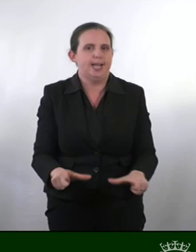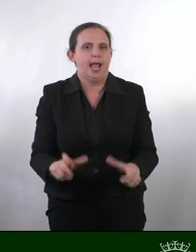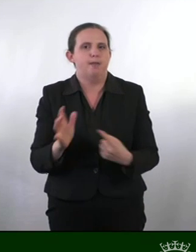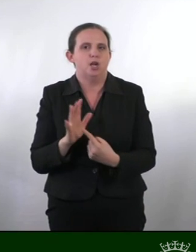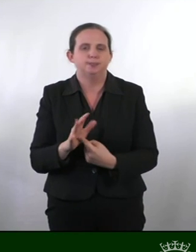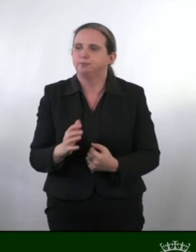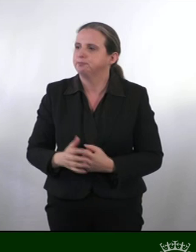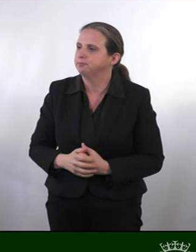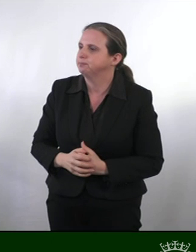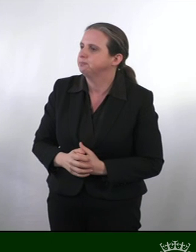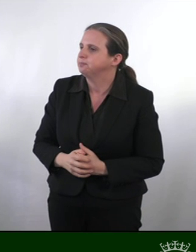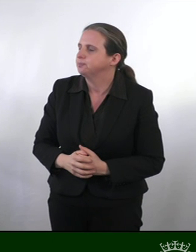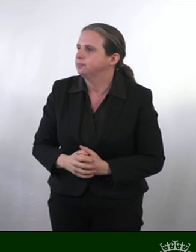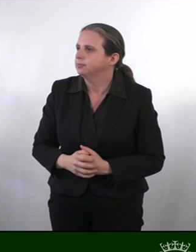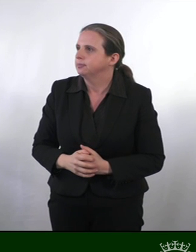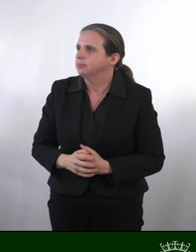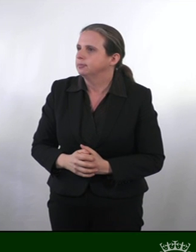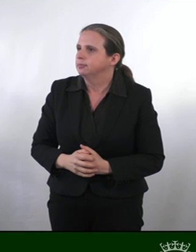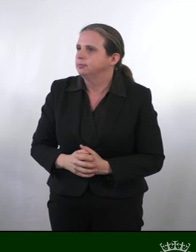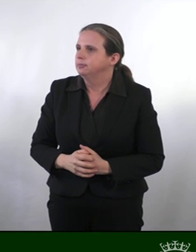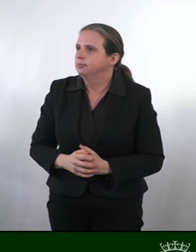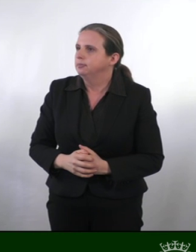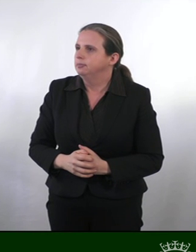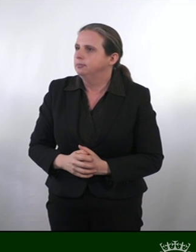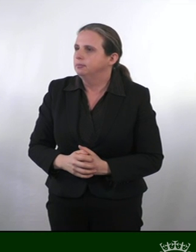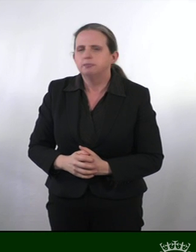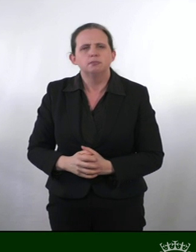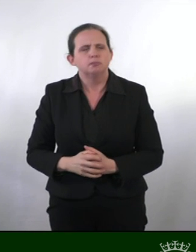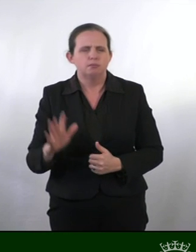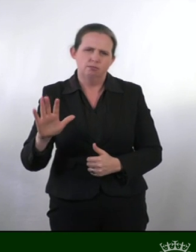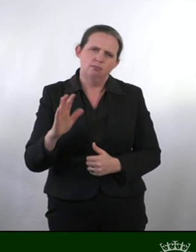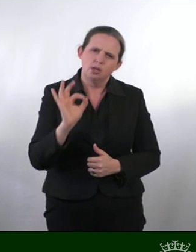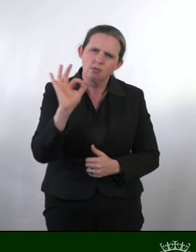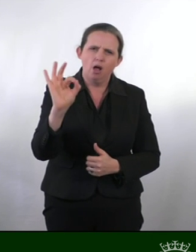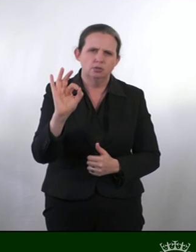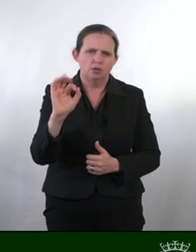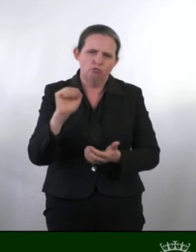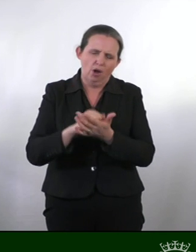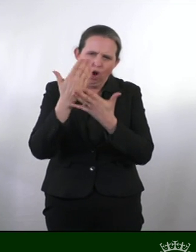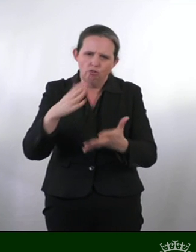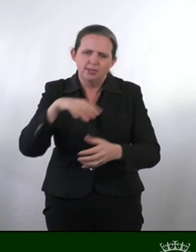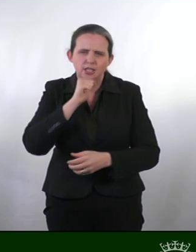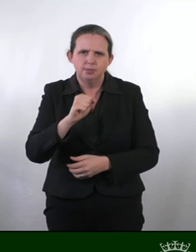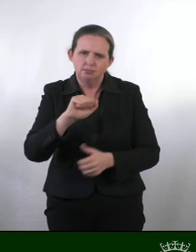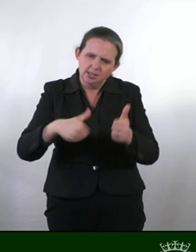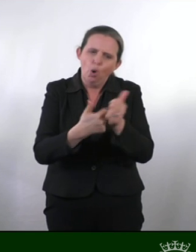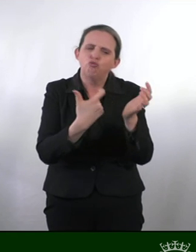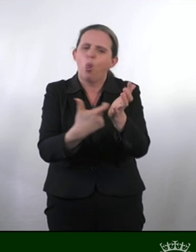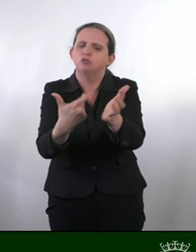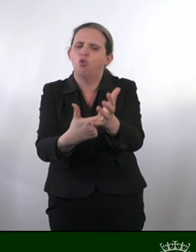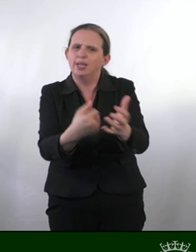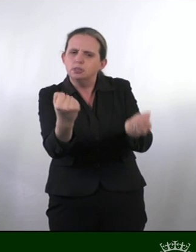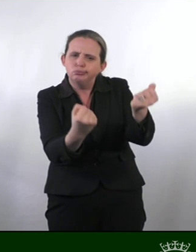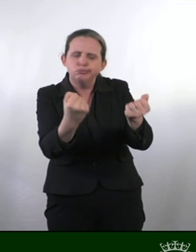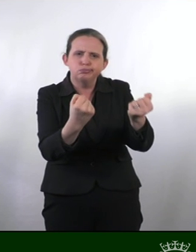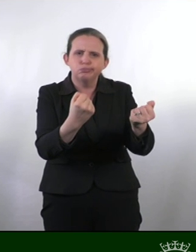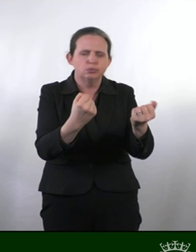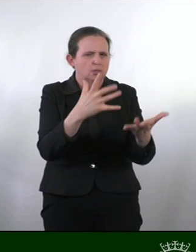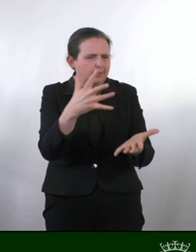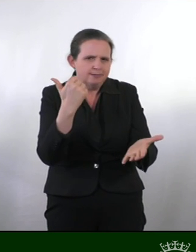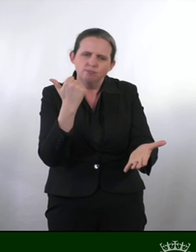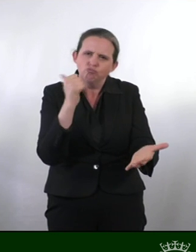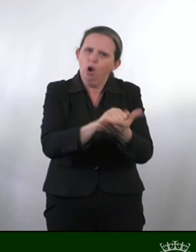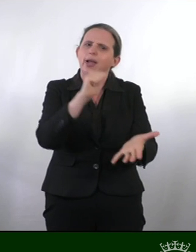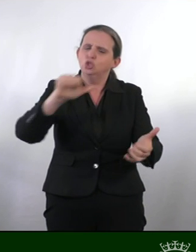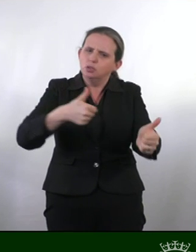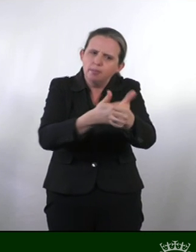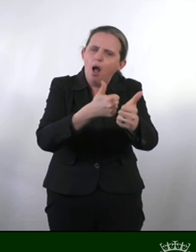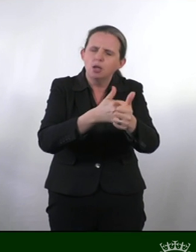The hon. Gentleman is so right to support Rolls-Royce, one of the great companies in our country.